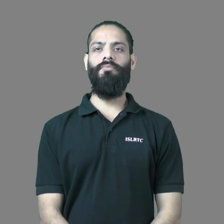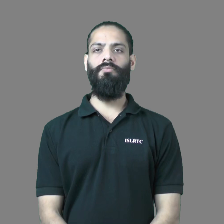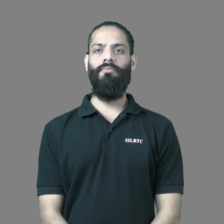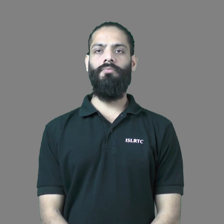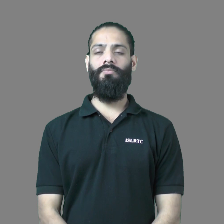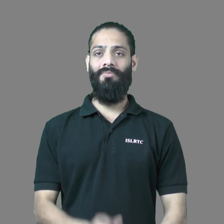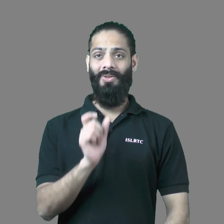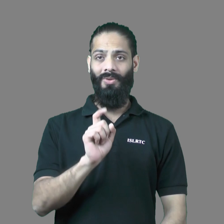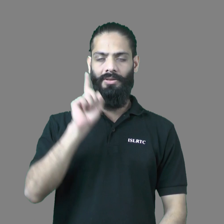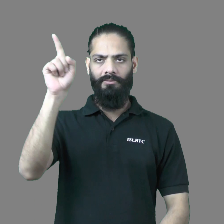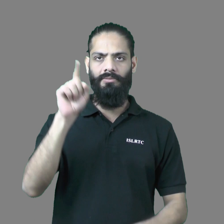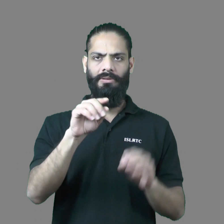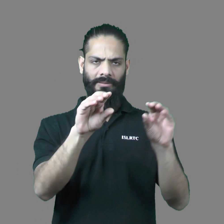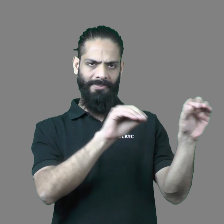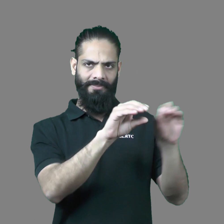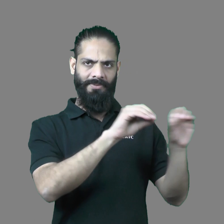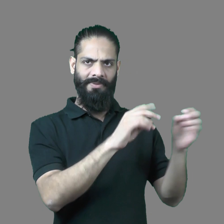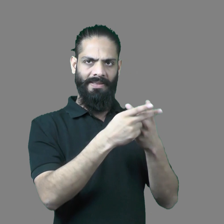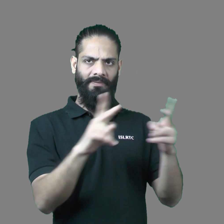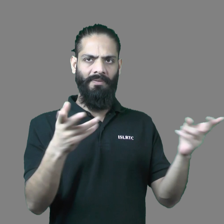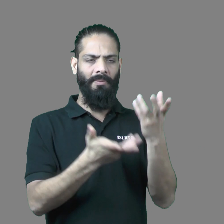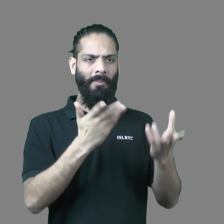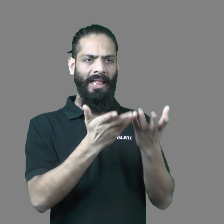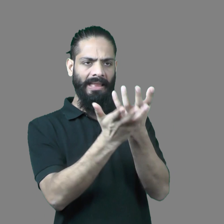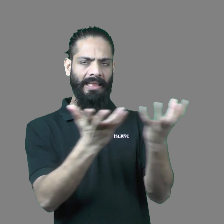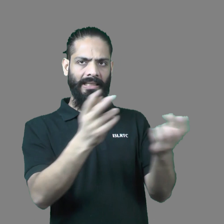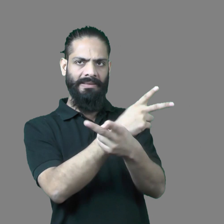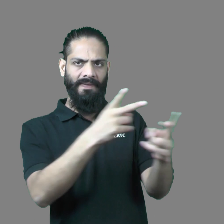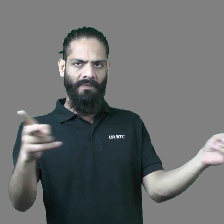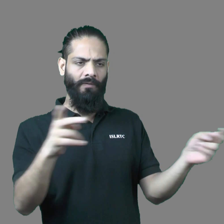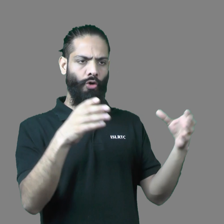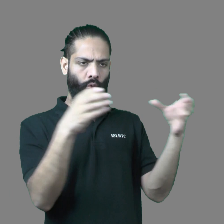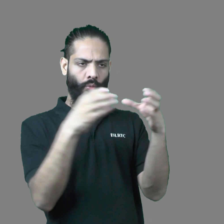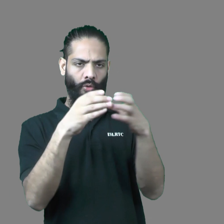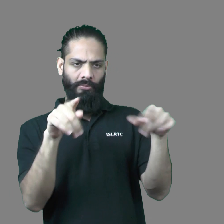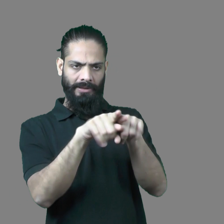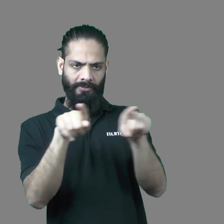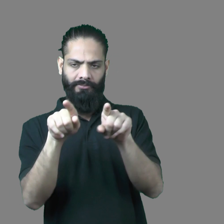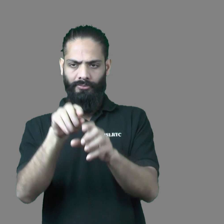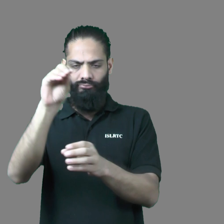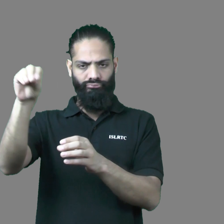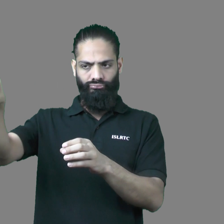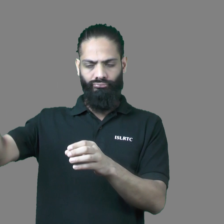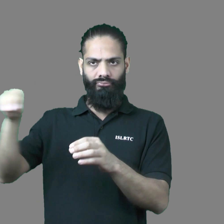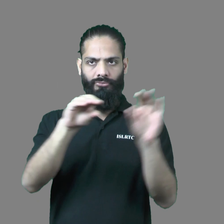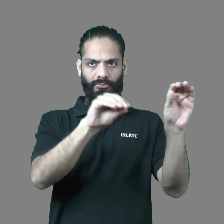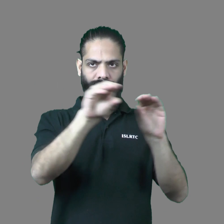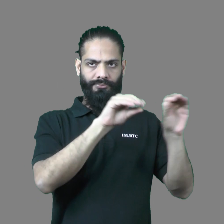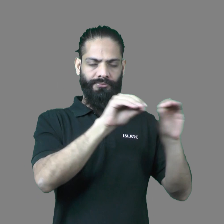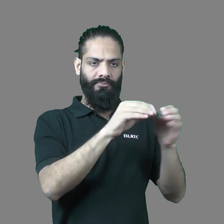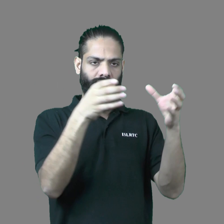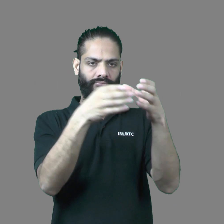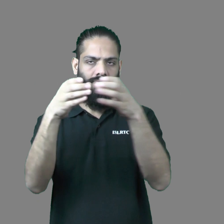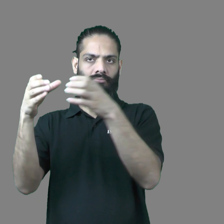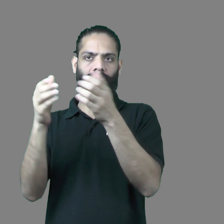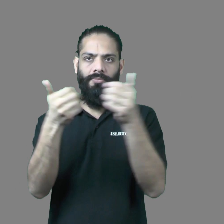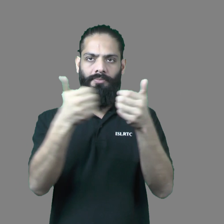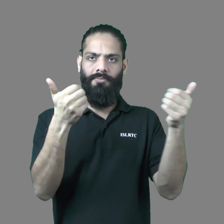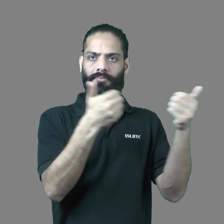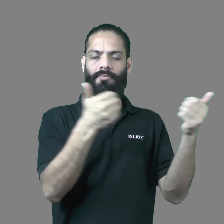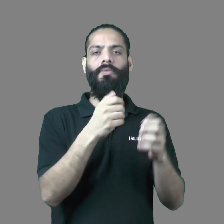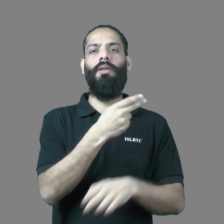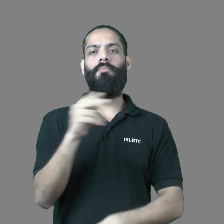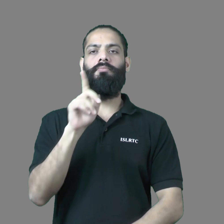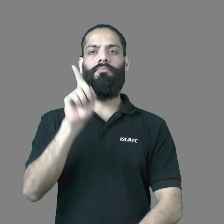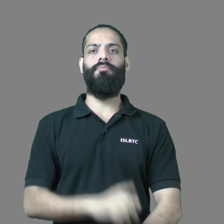Sorting